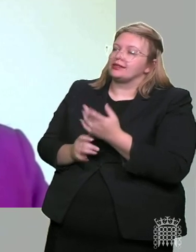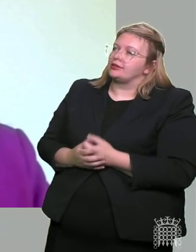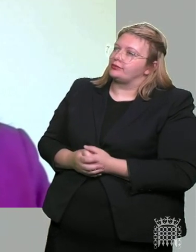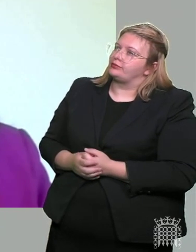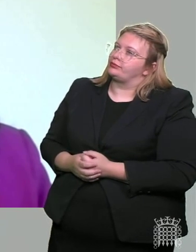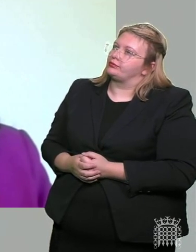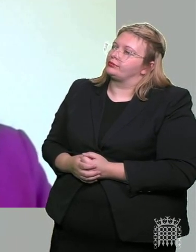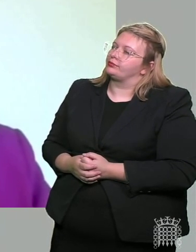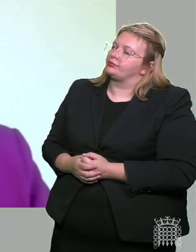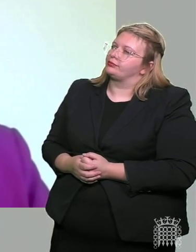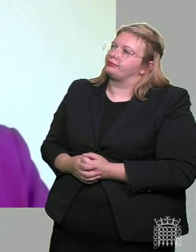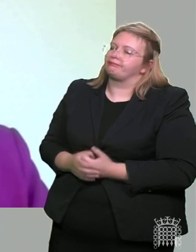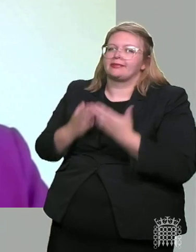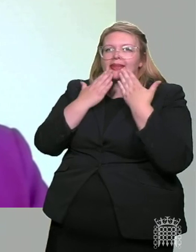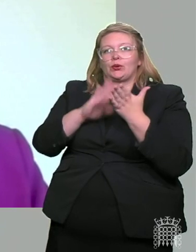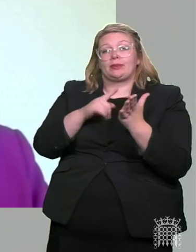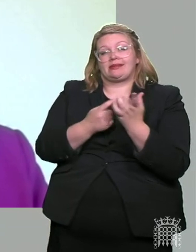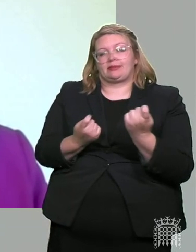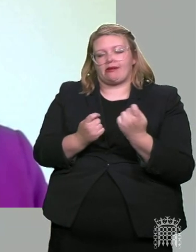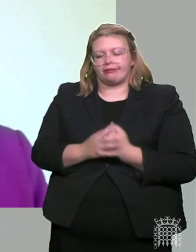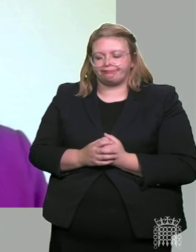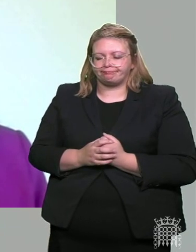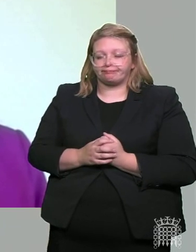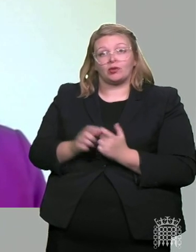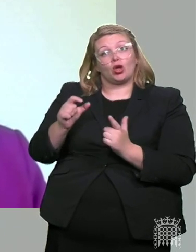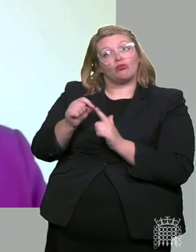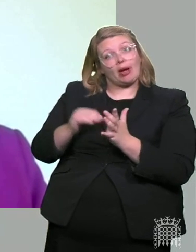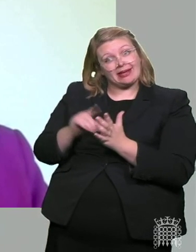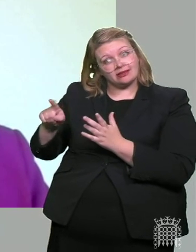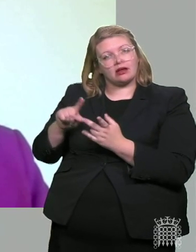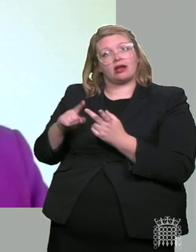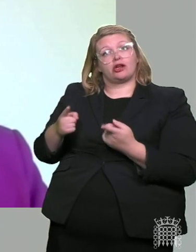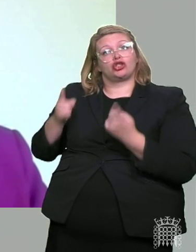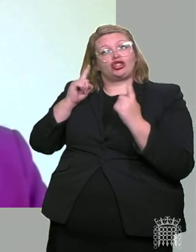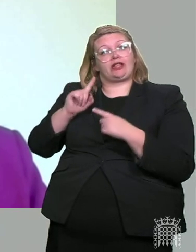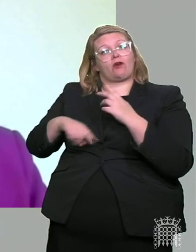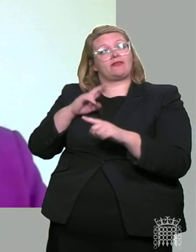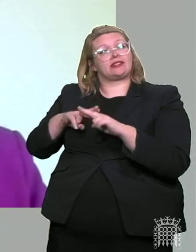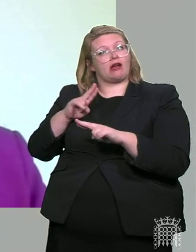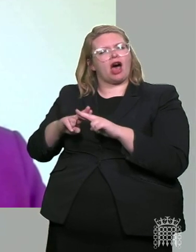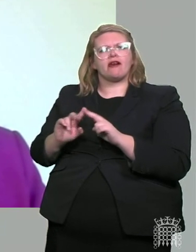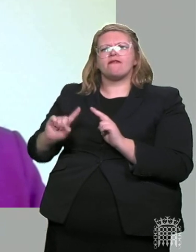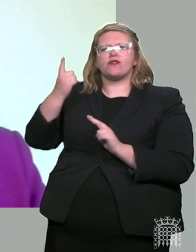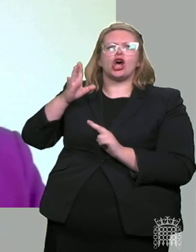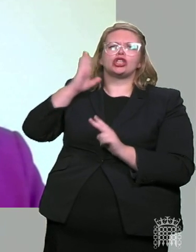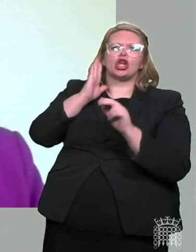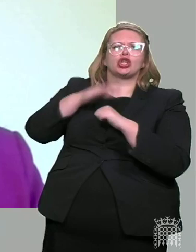When were the Prime Minister and his chief of staff first made aware of the plan for a European super league?